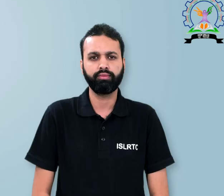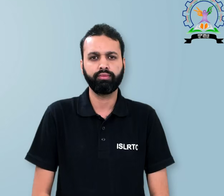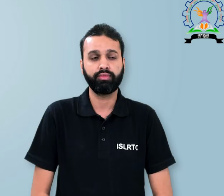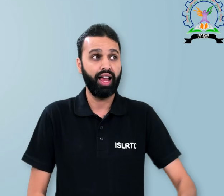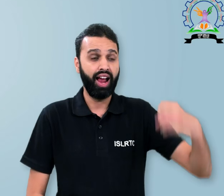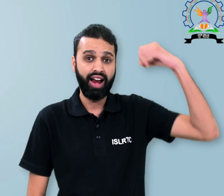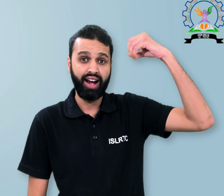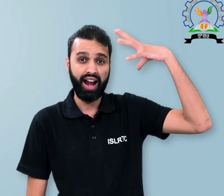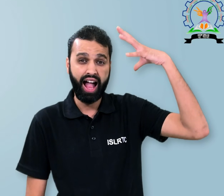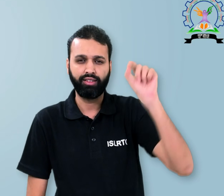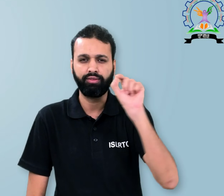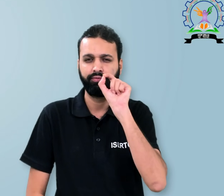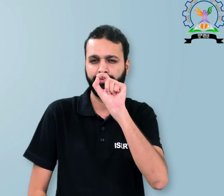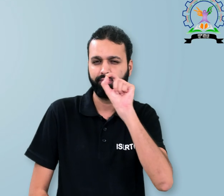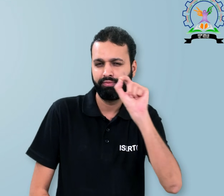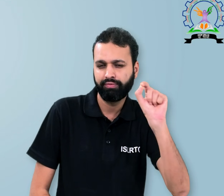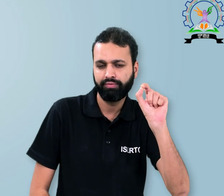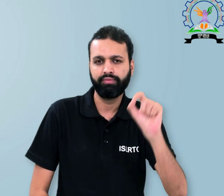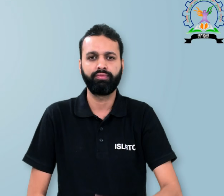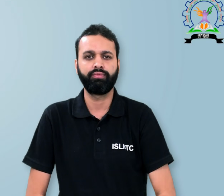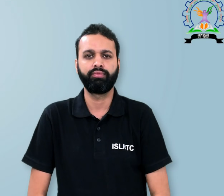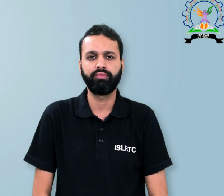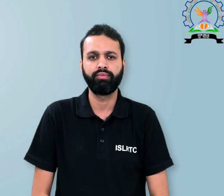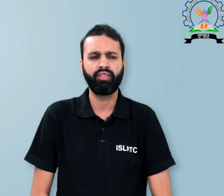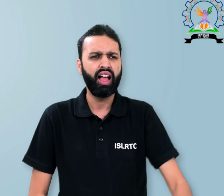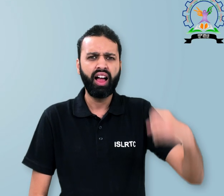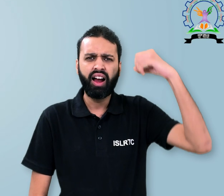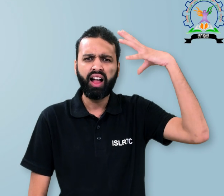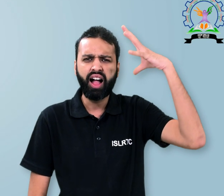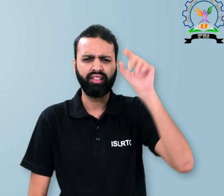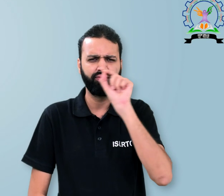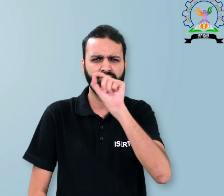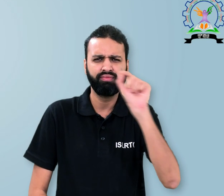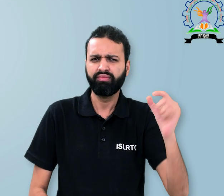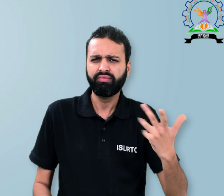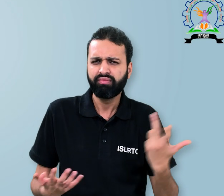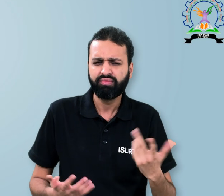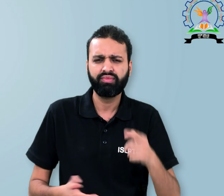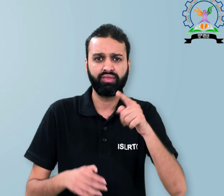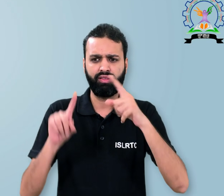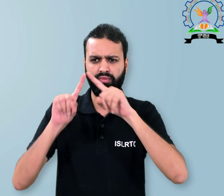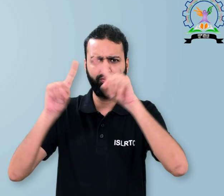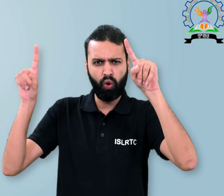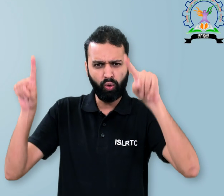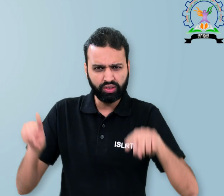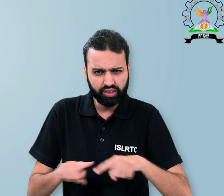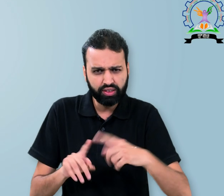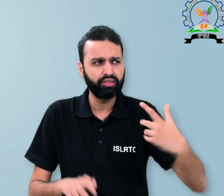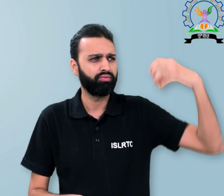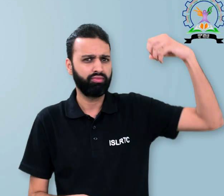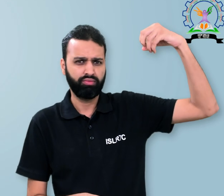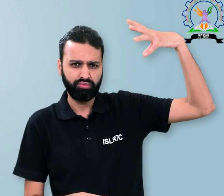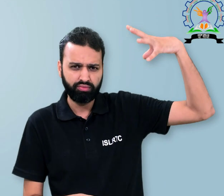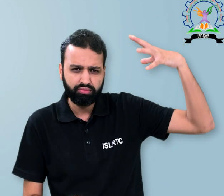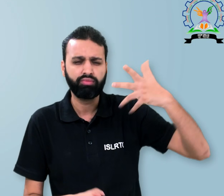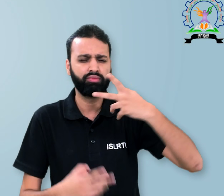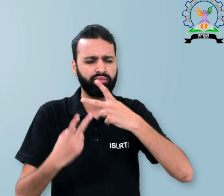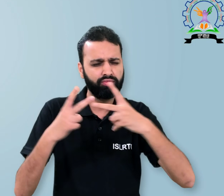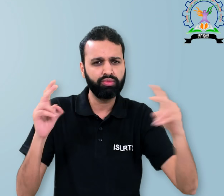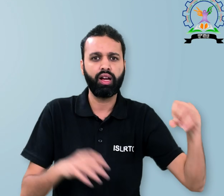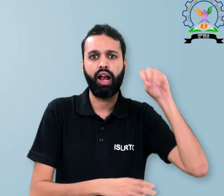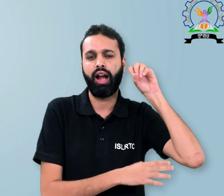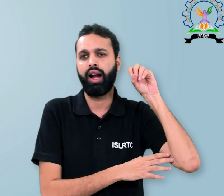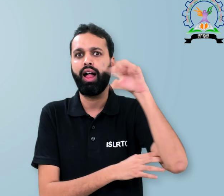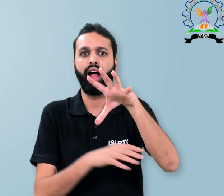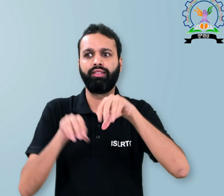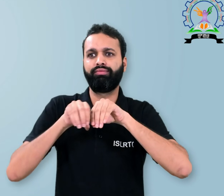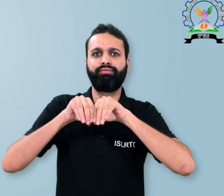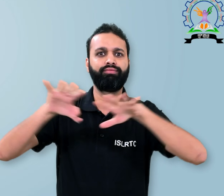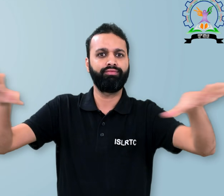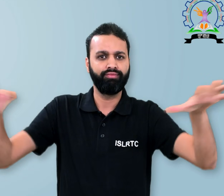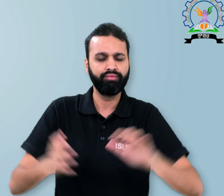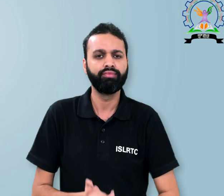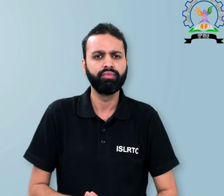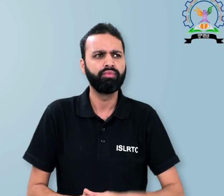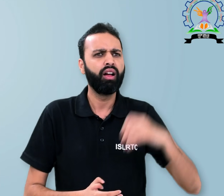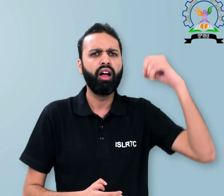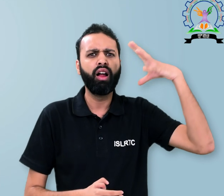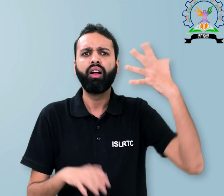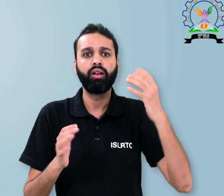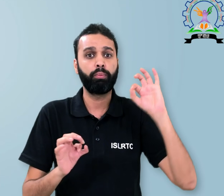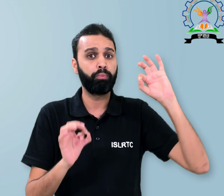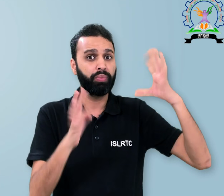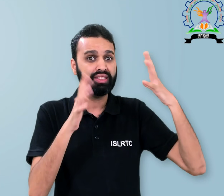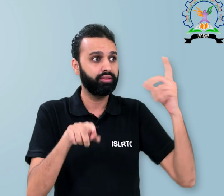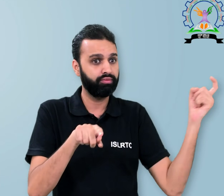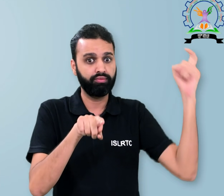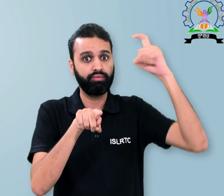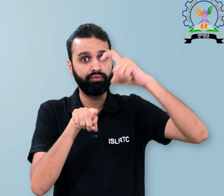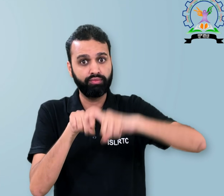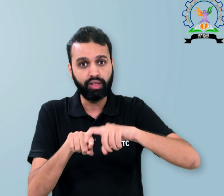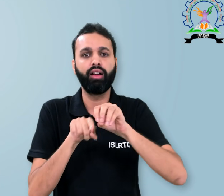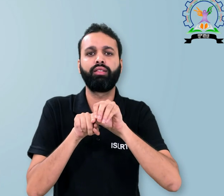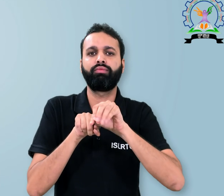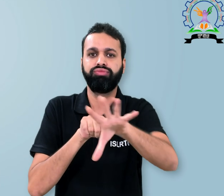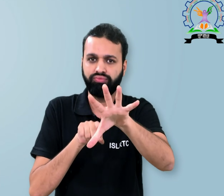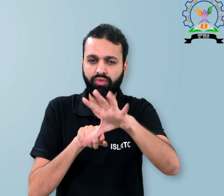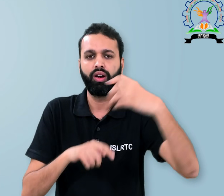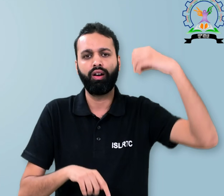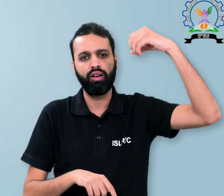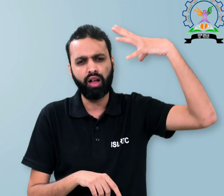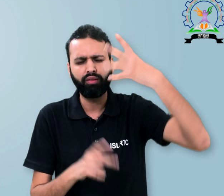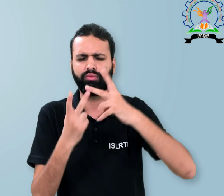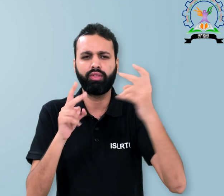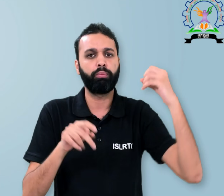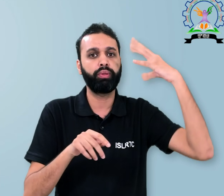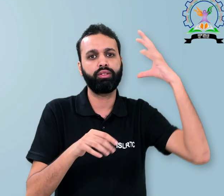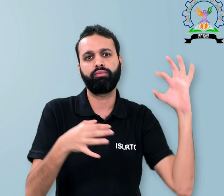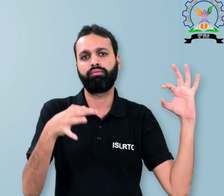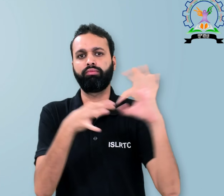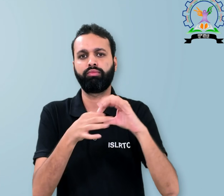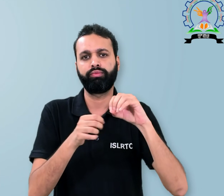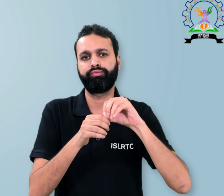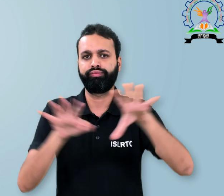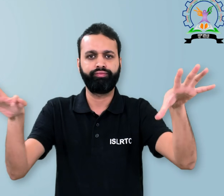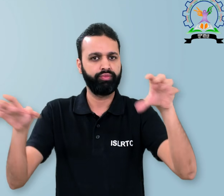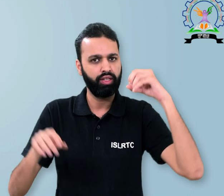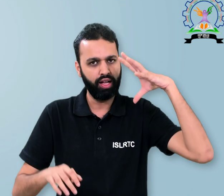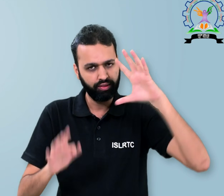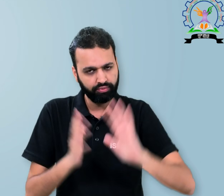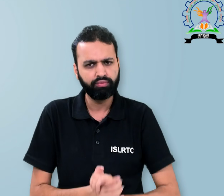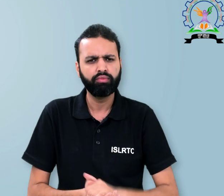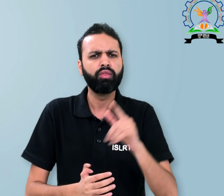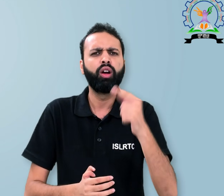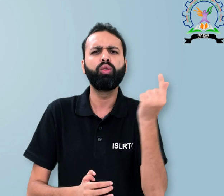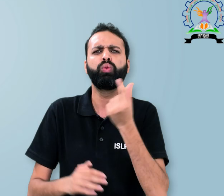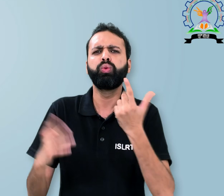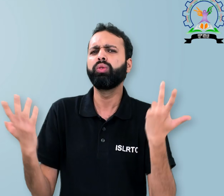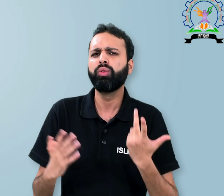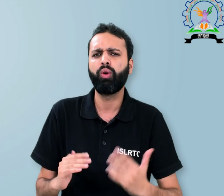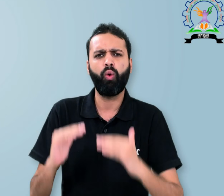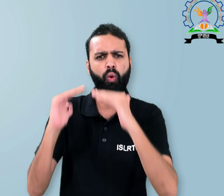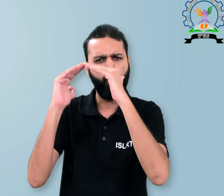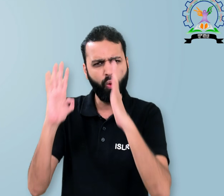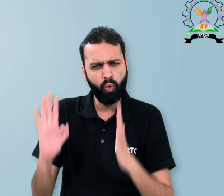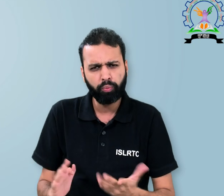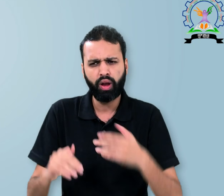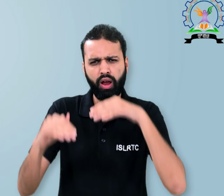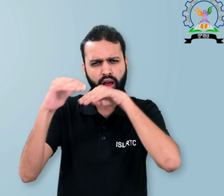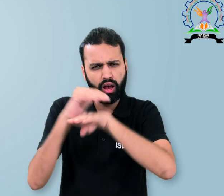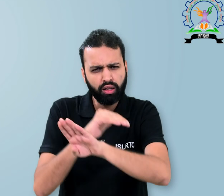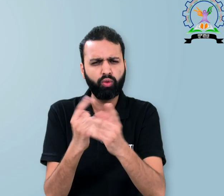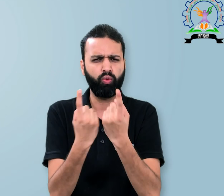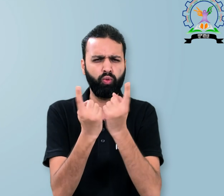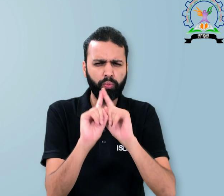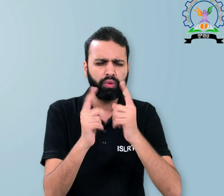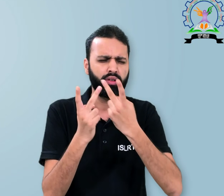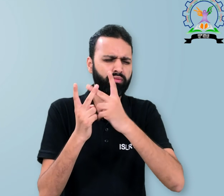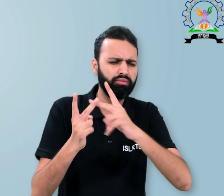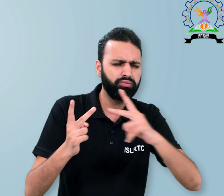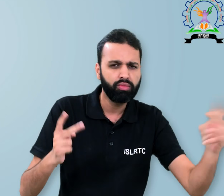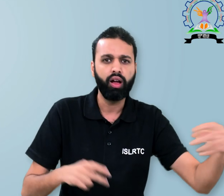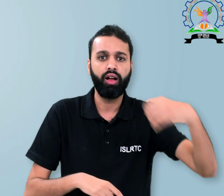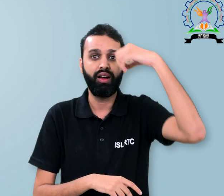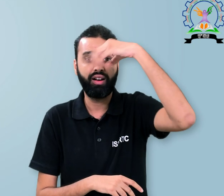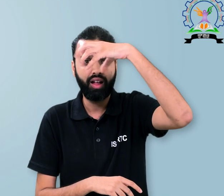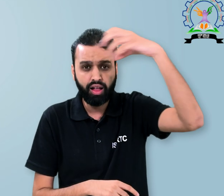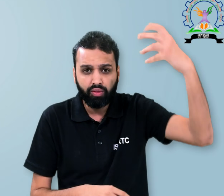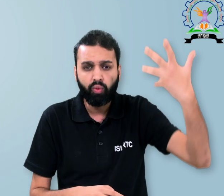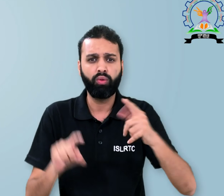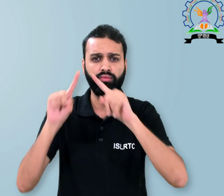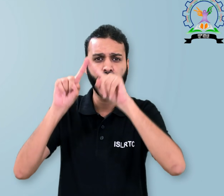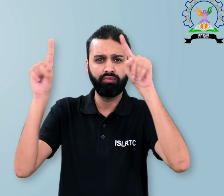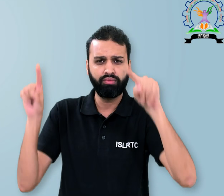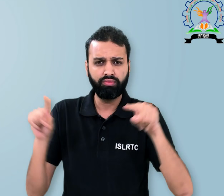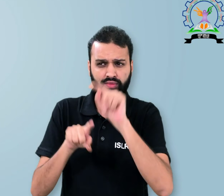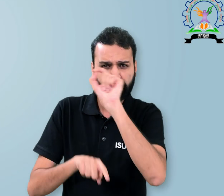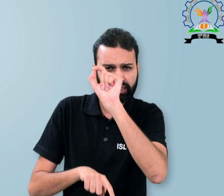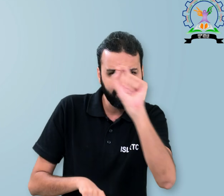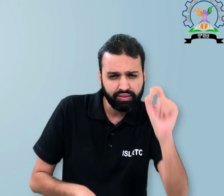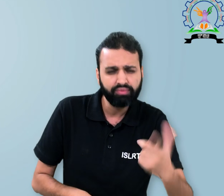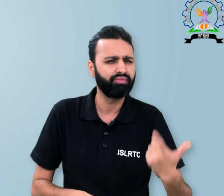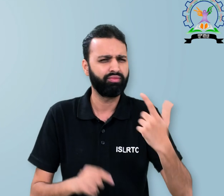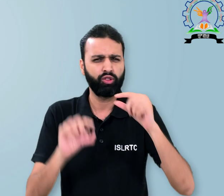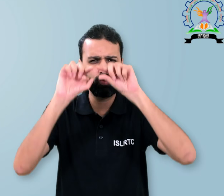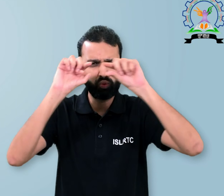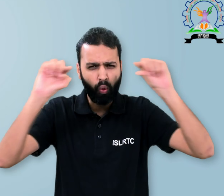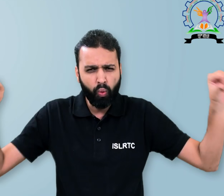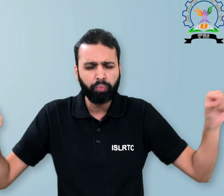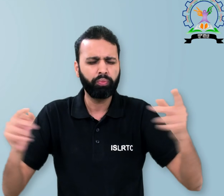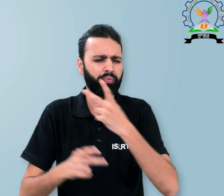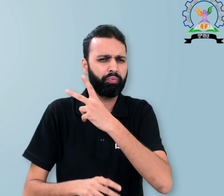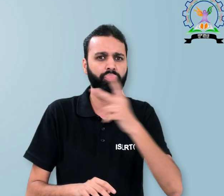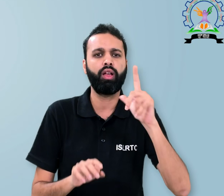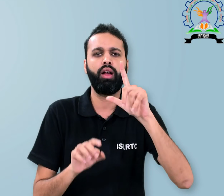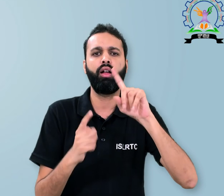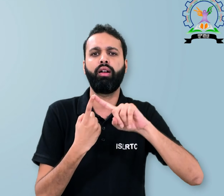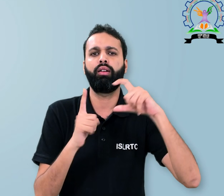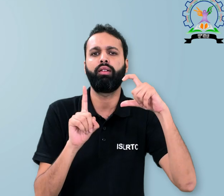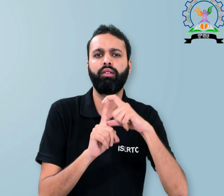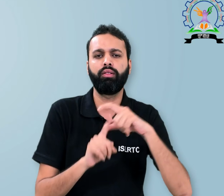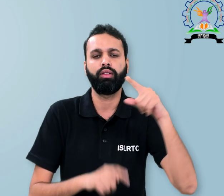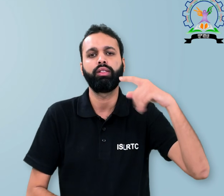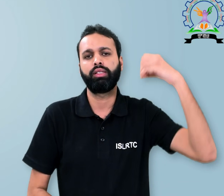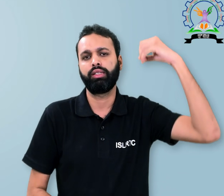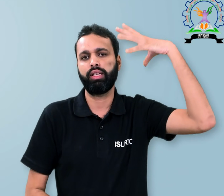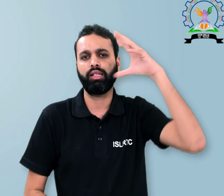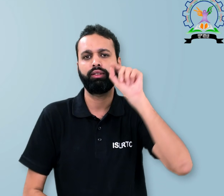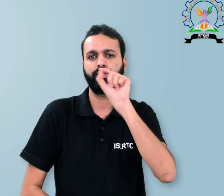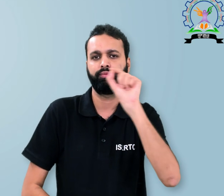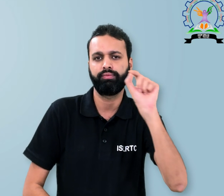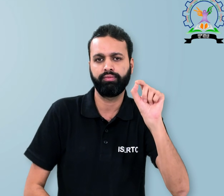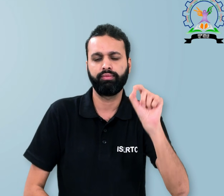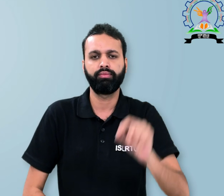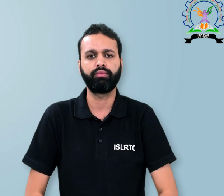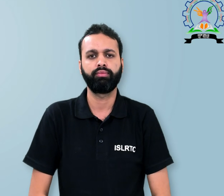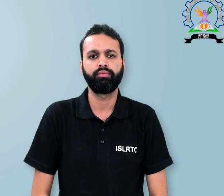Led A light-emitting diode (LED) is a semiconductor device that emits light when an electric current flows through it.